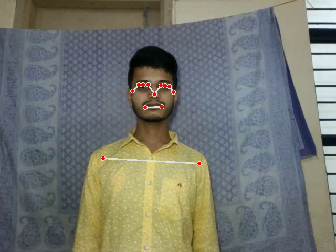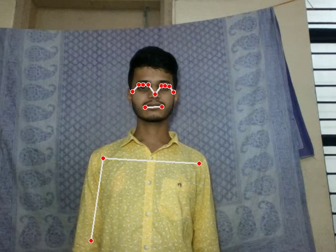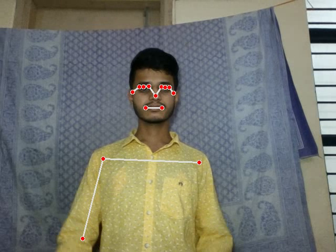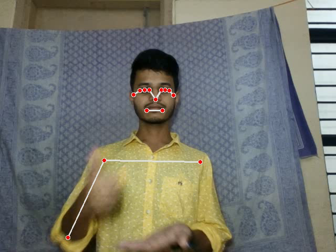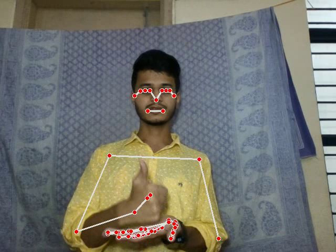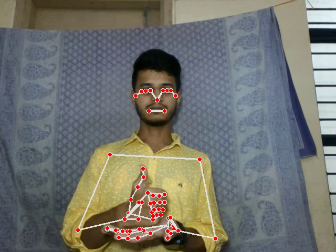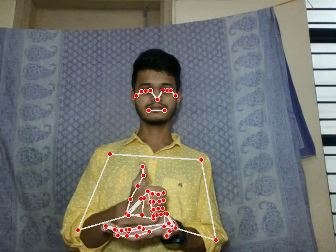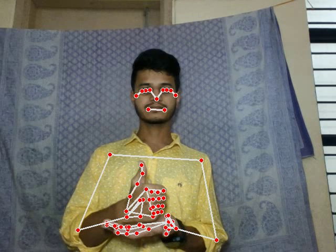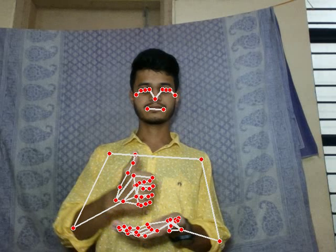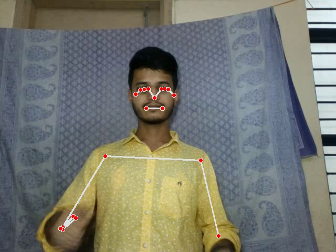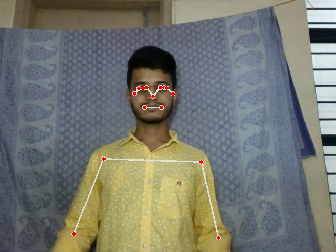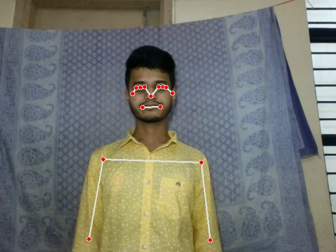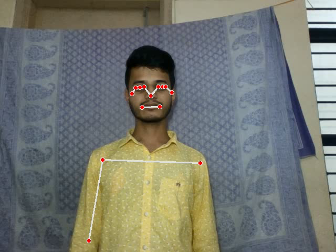help